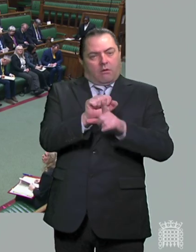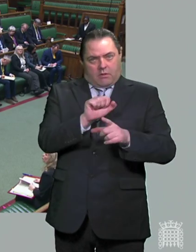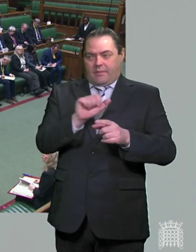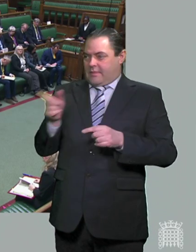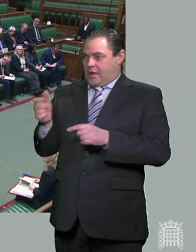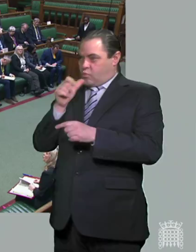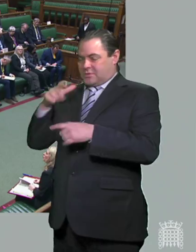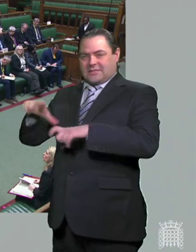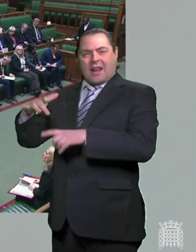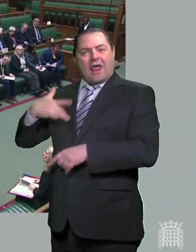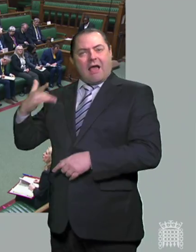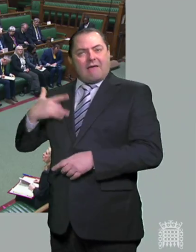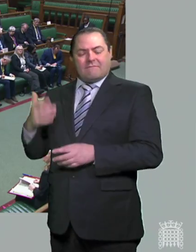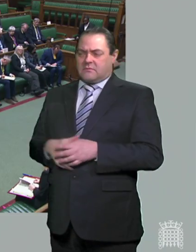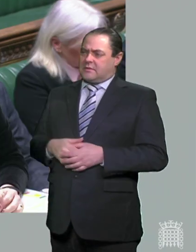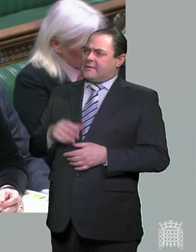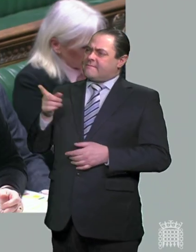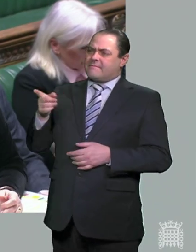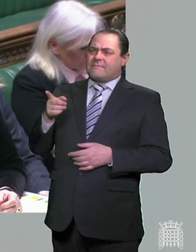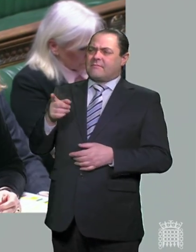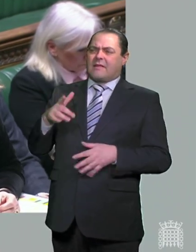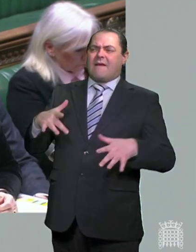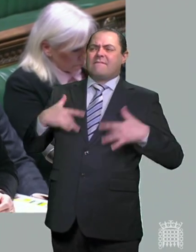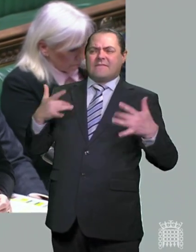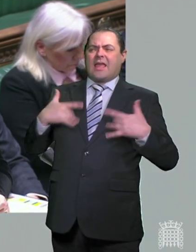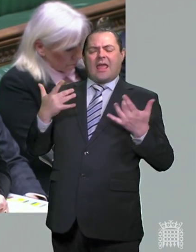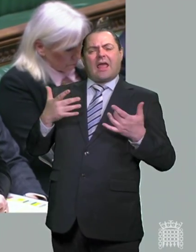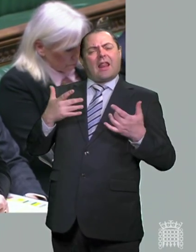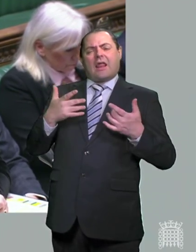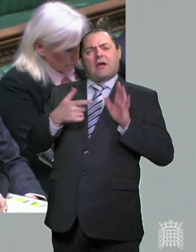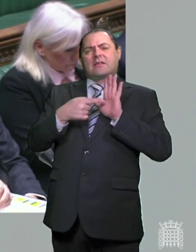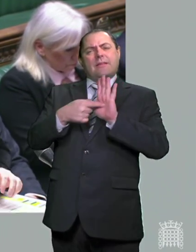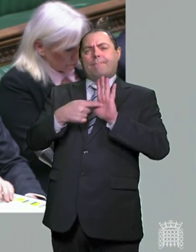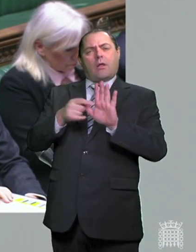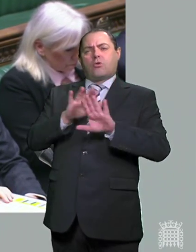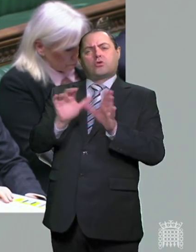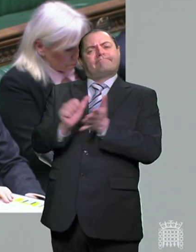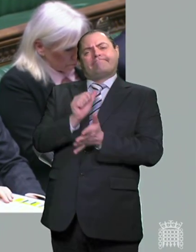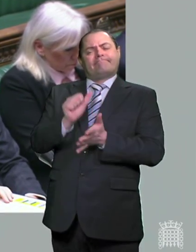I beg to disagree. It may send a signal, but it is more of a virtue signal than a real signal.